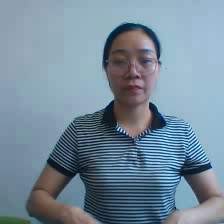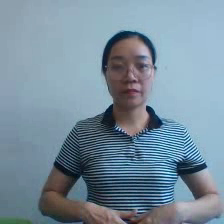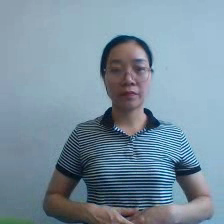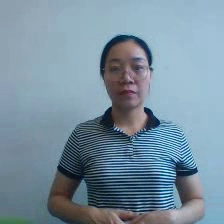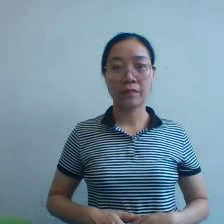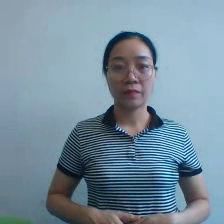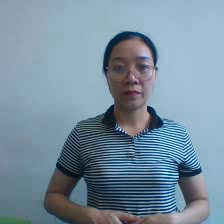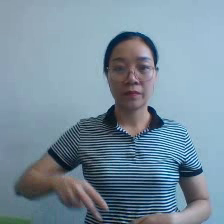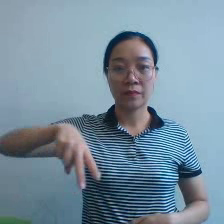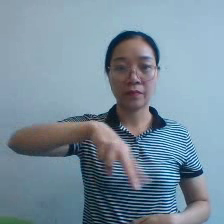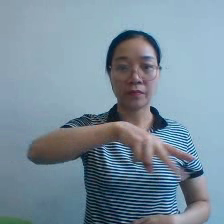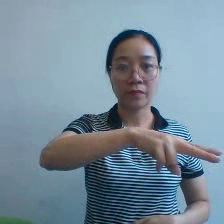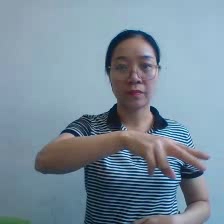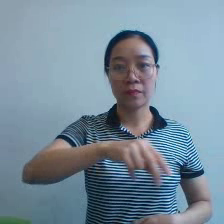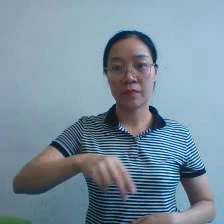Đi